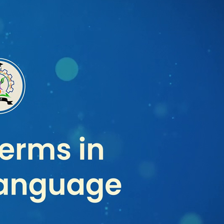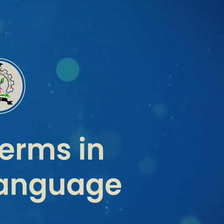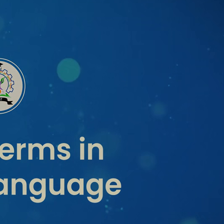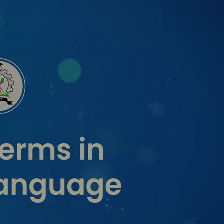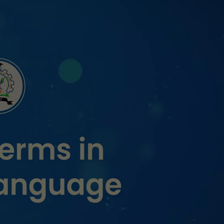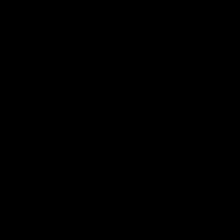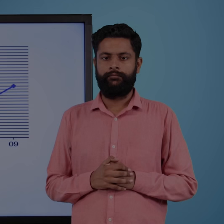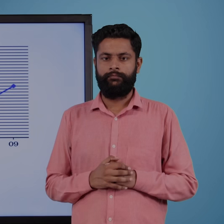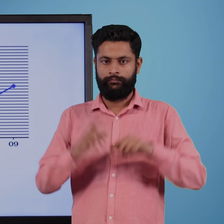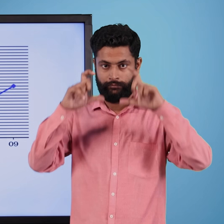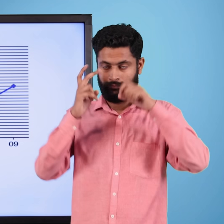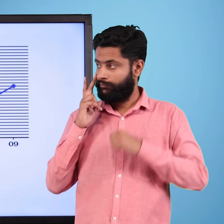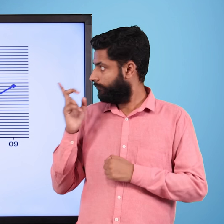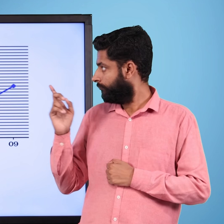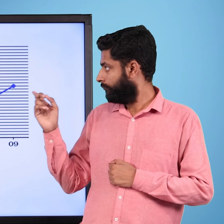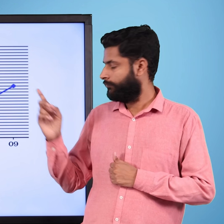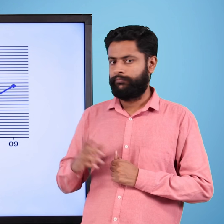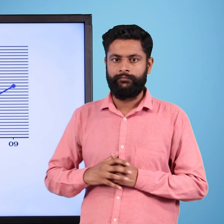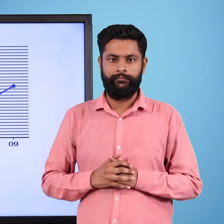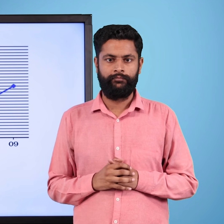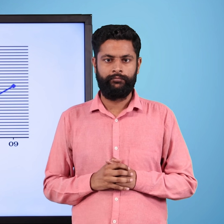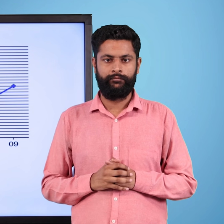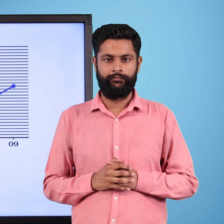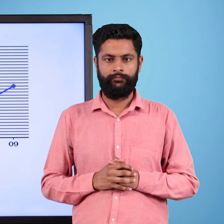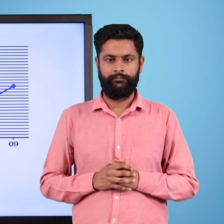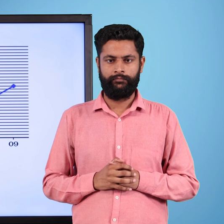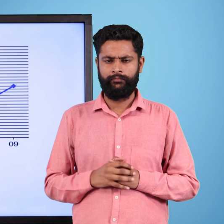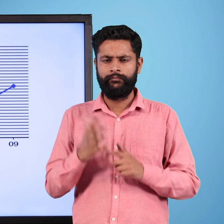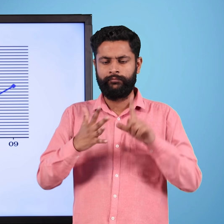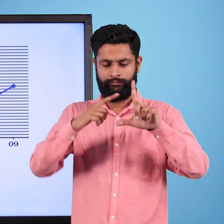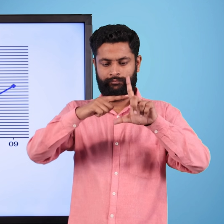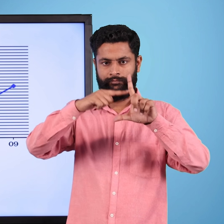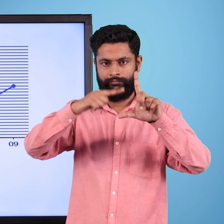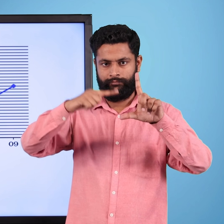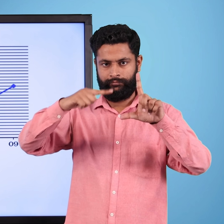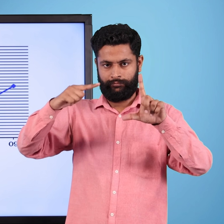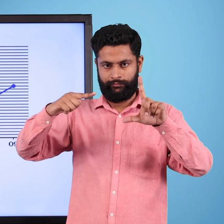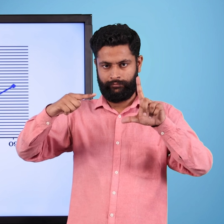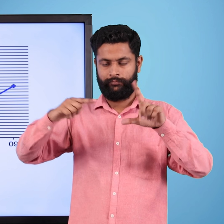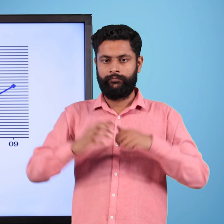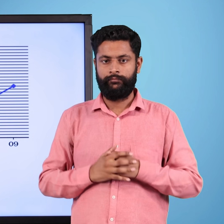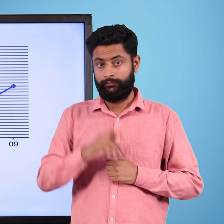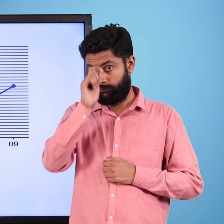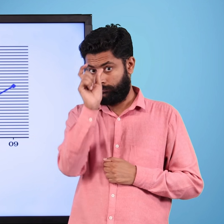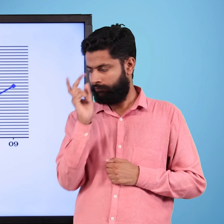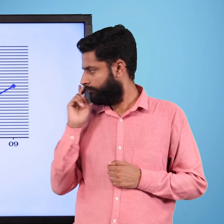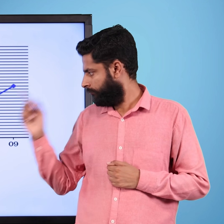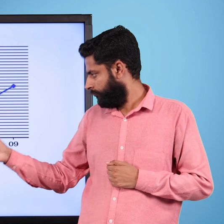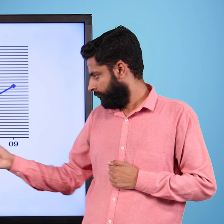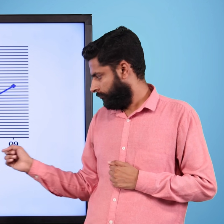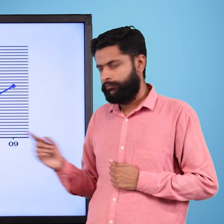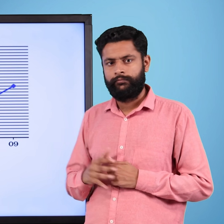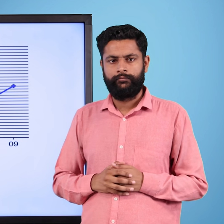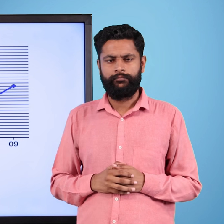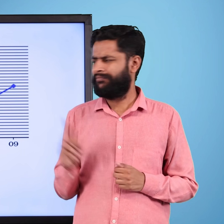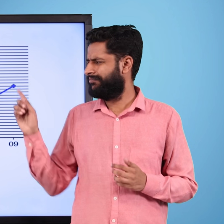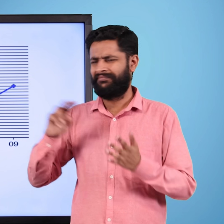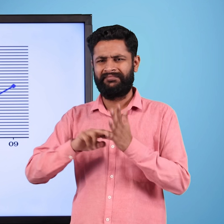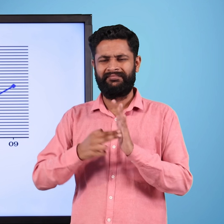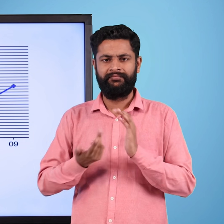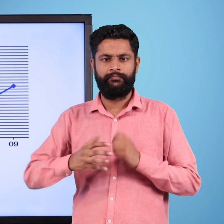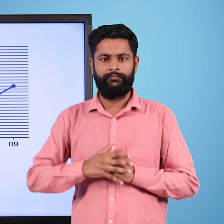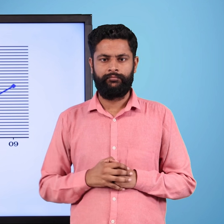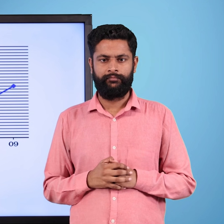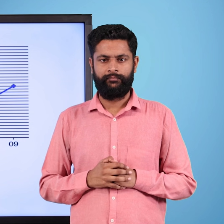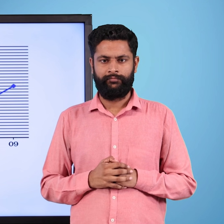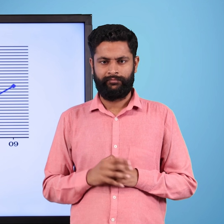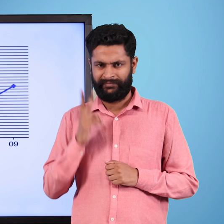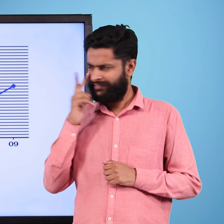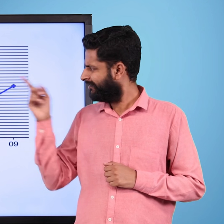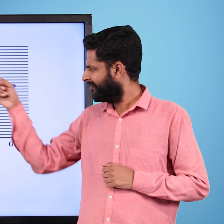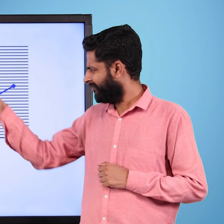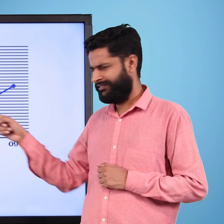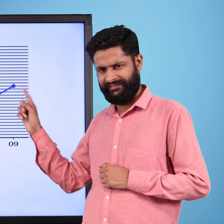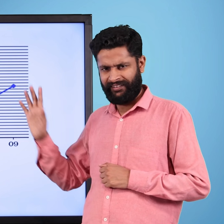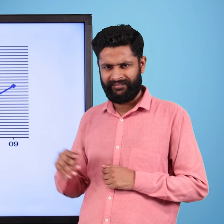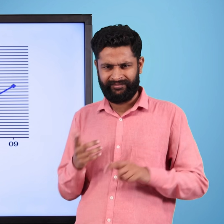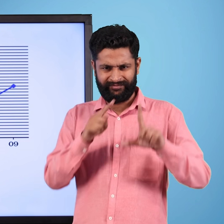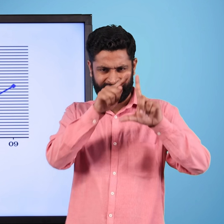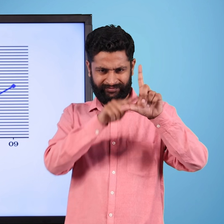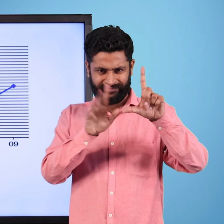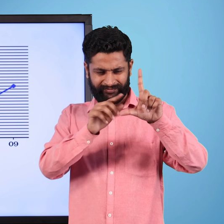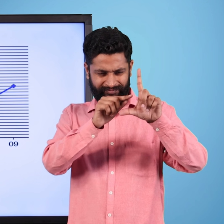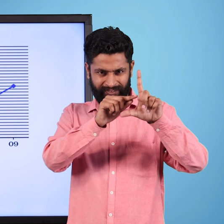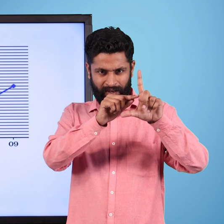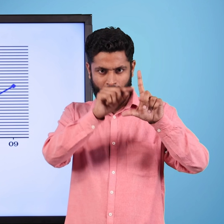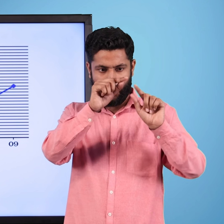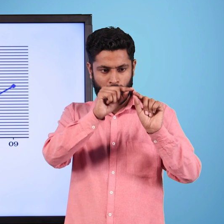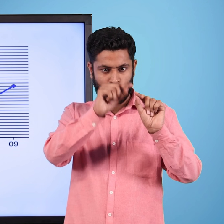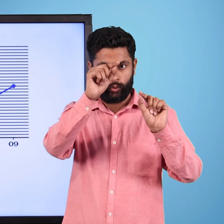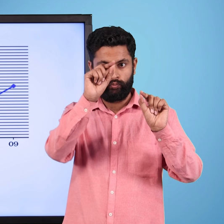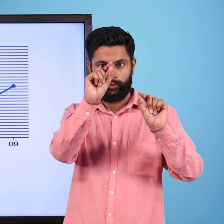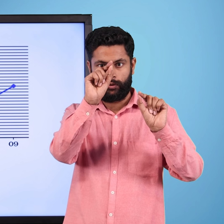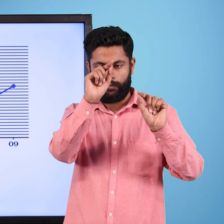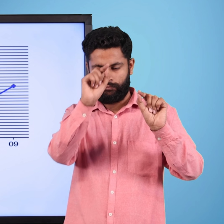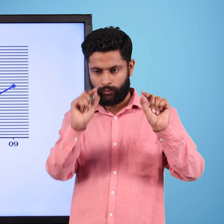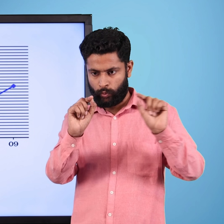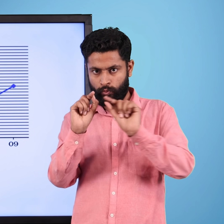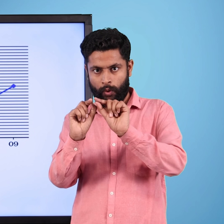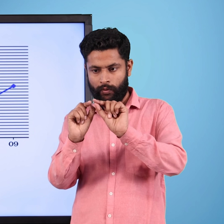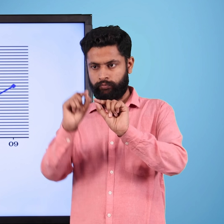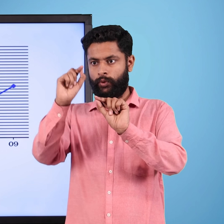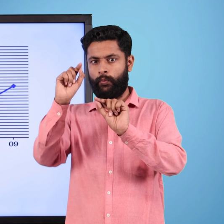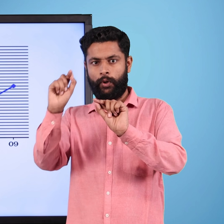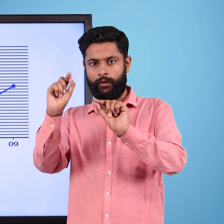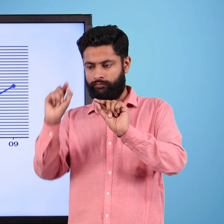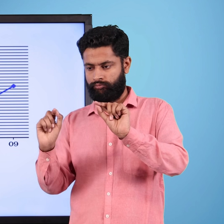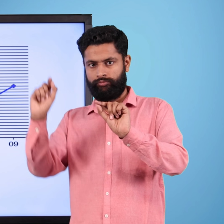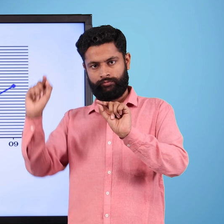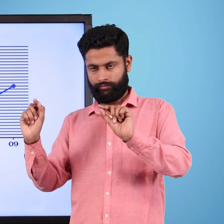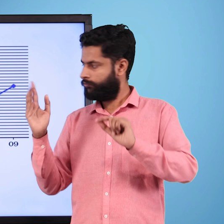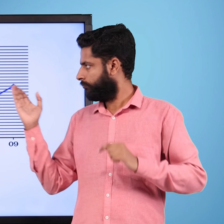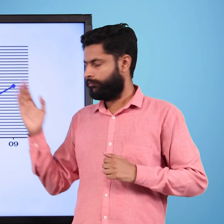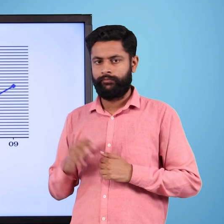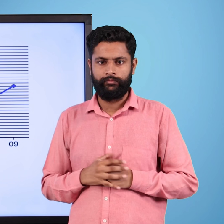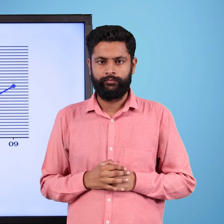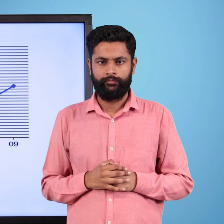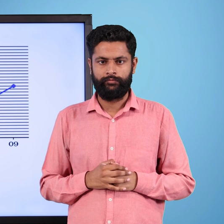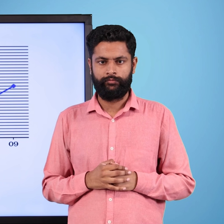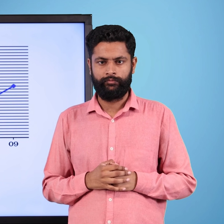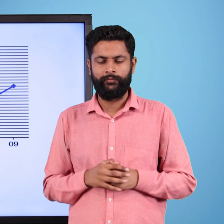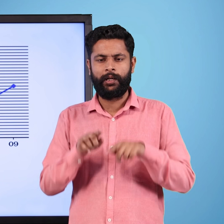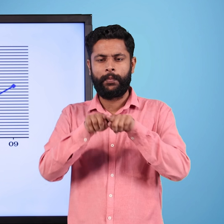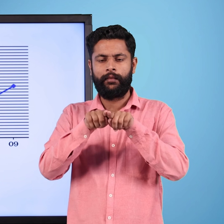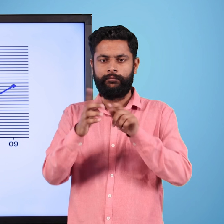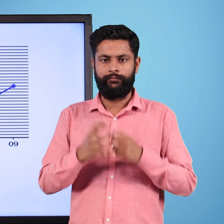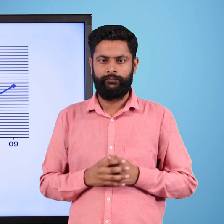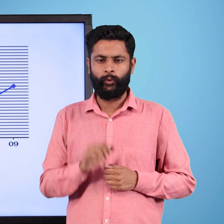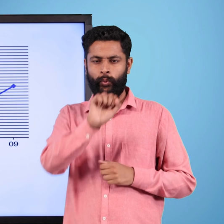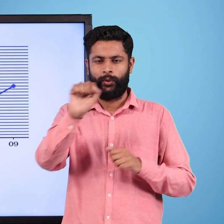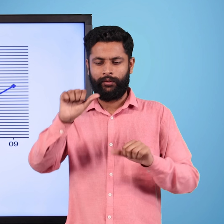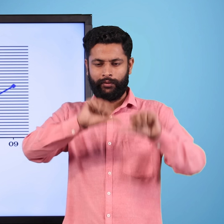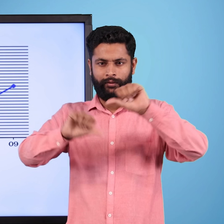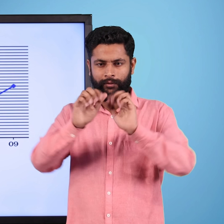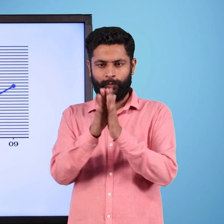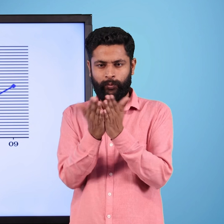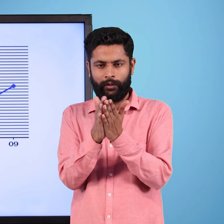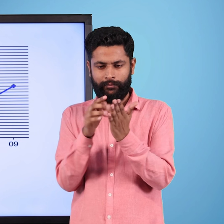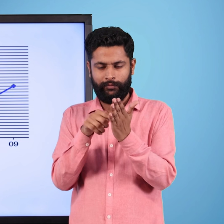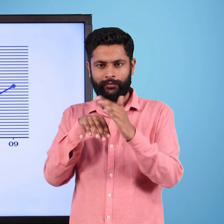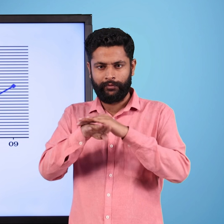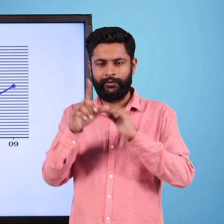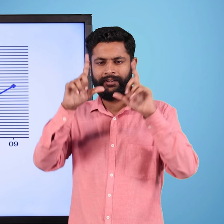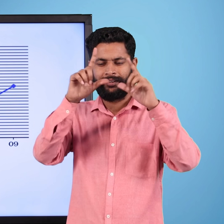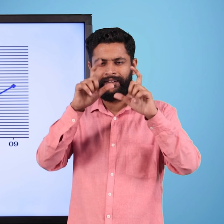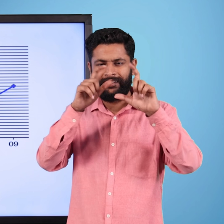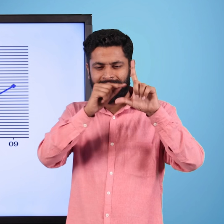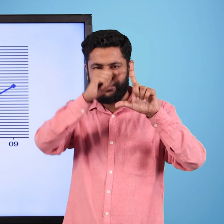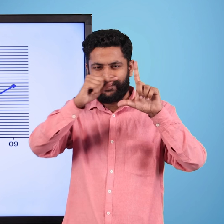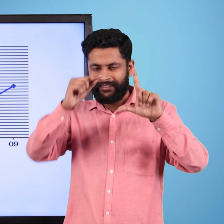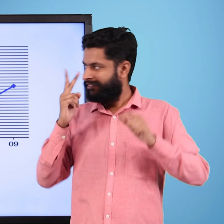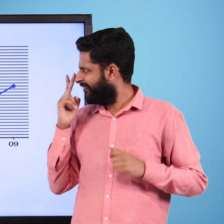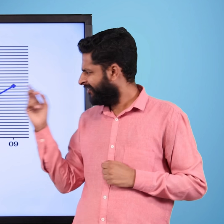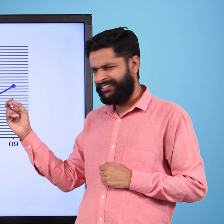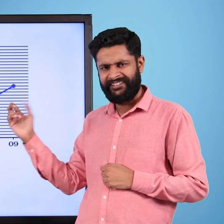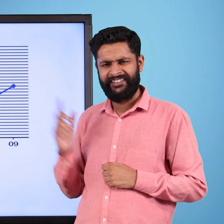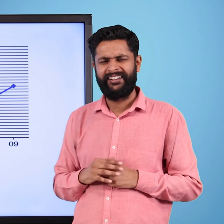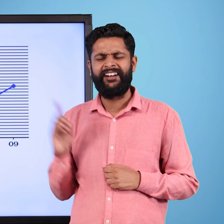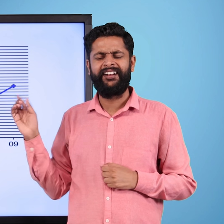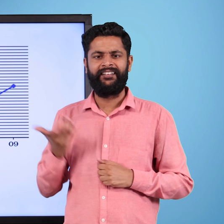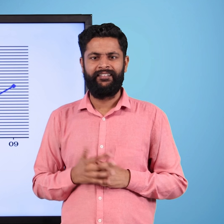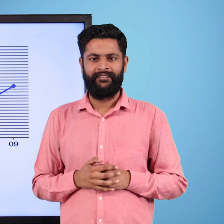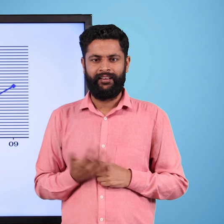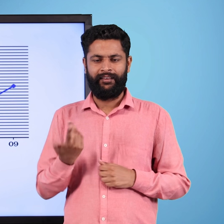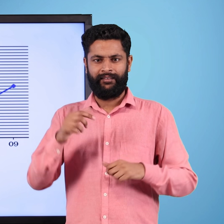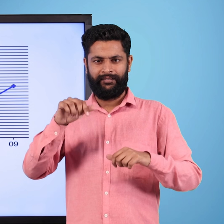line graph This sign means line graph. A line graph is a graph with lines connecting the points. in your science textbook,